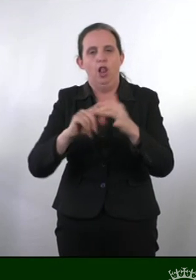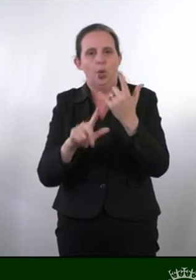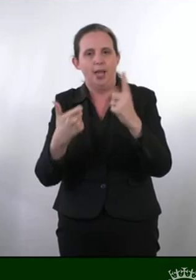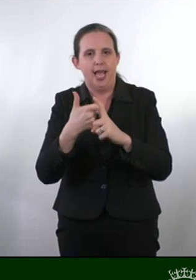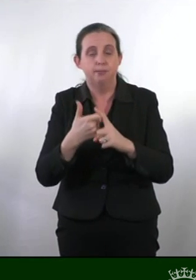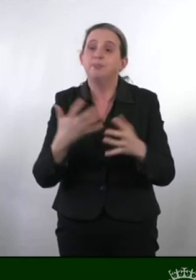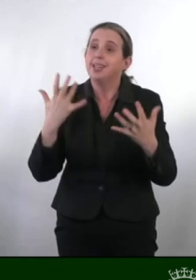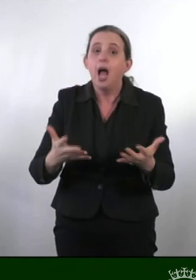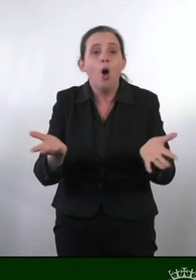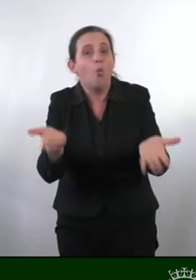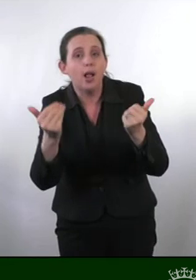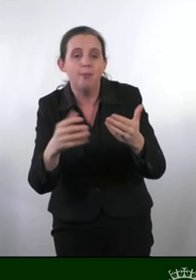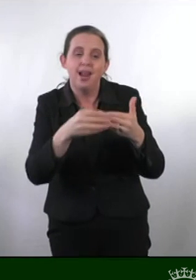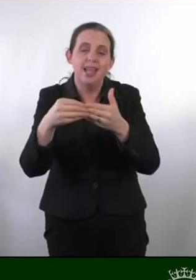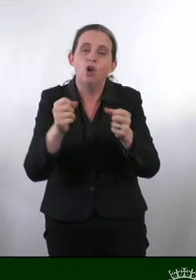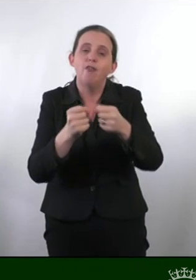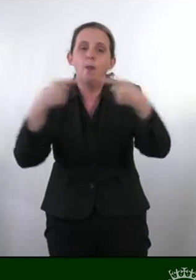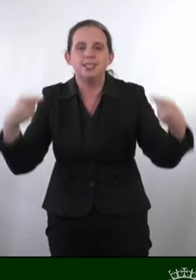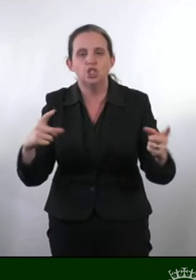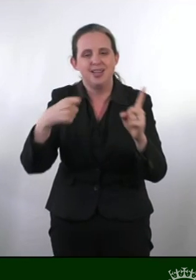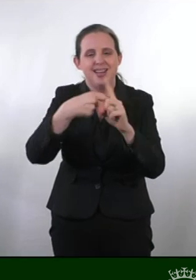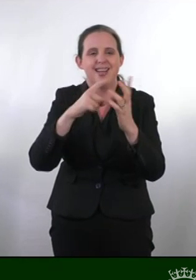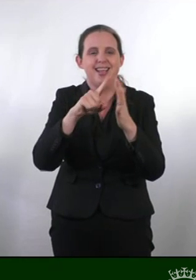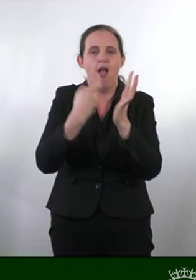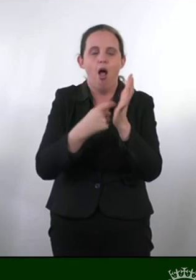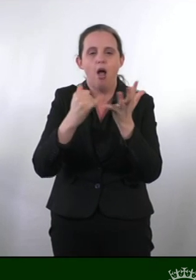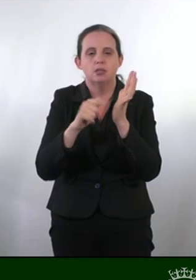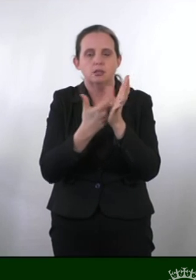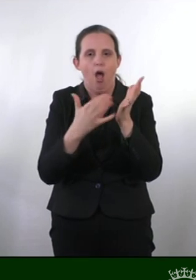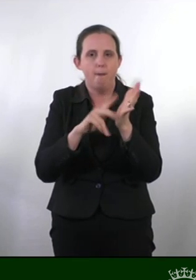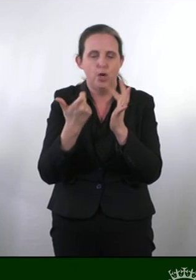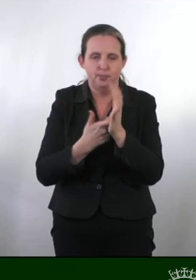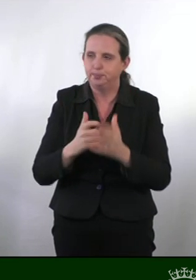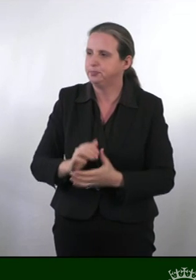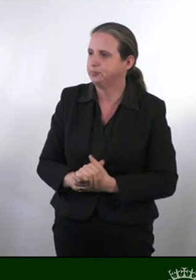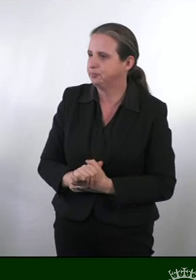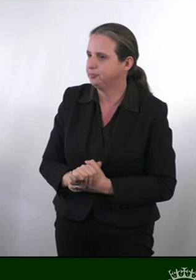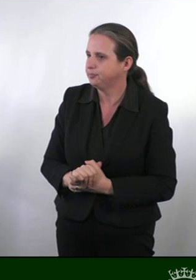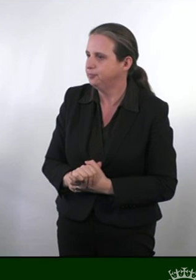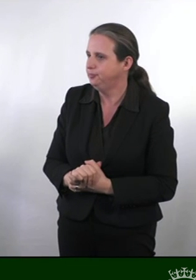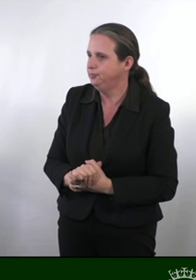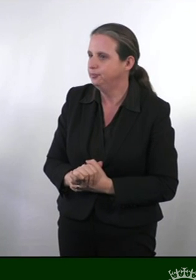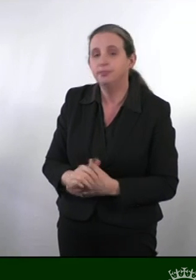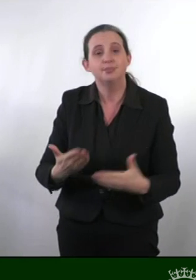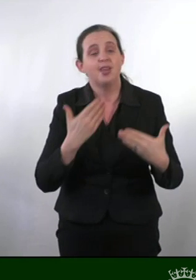Today is International Day for the Elimination of Violence against Women and Girls.